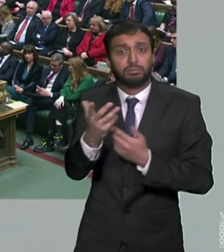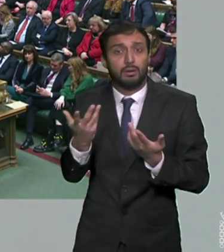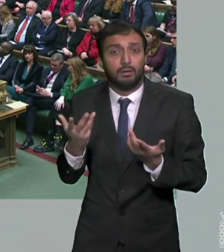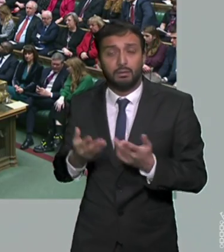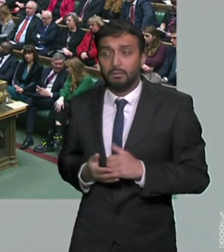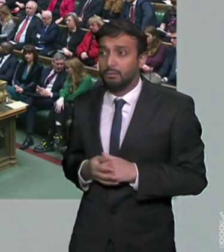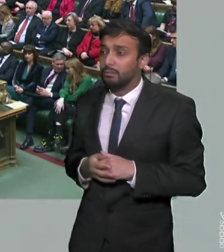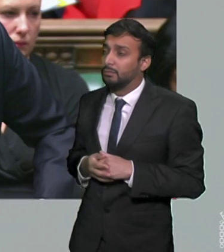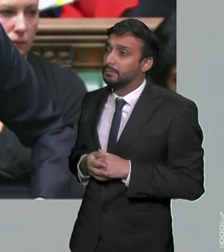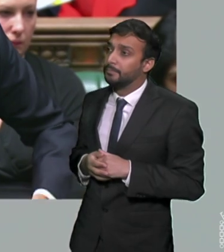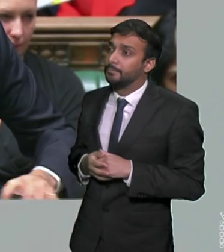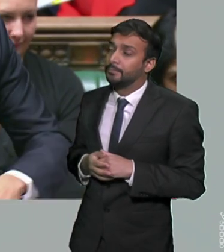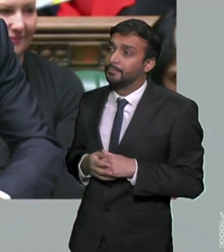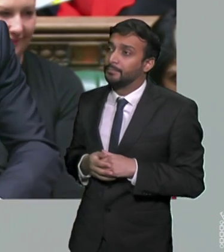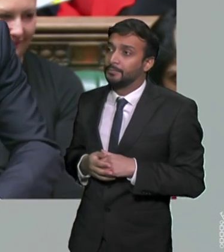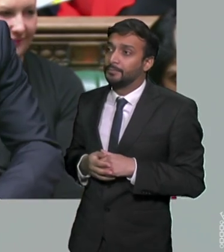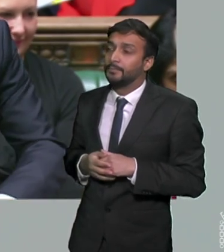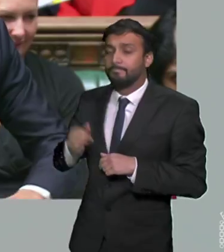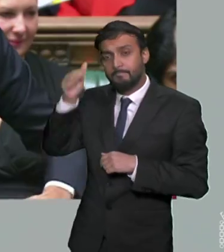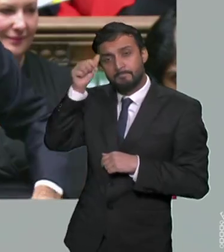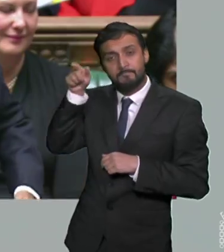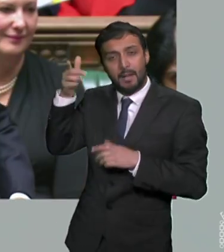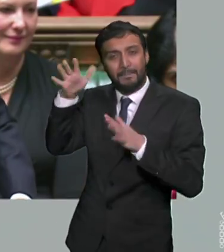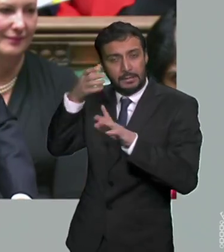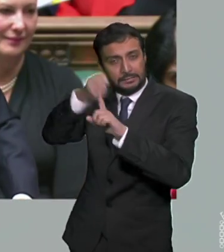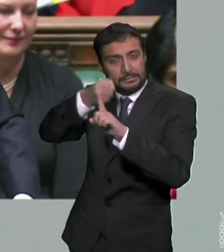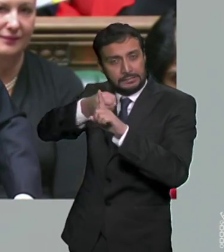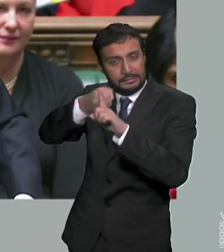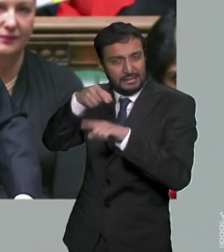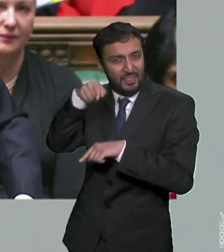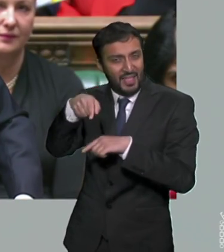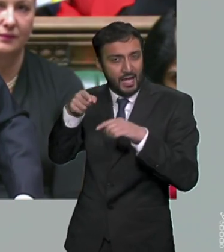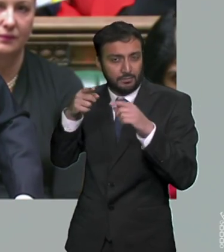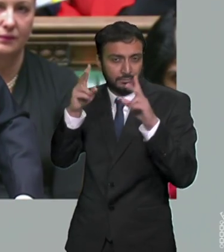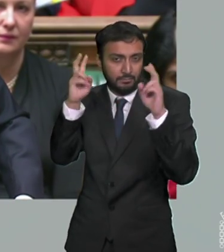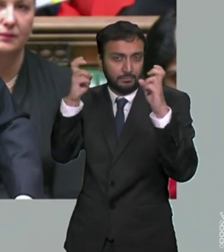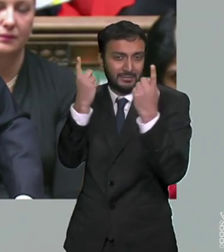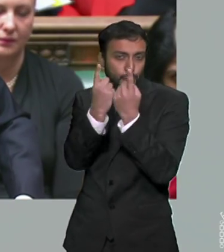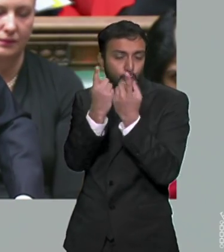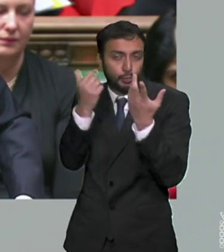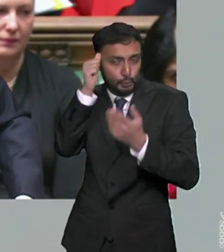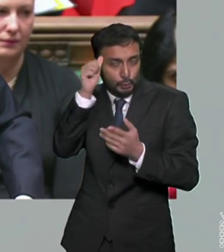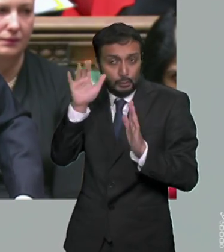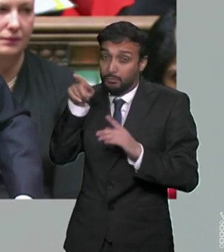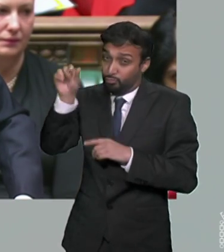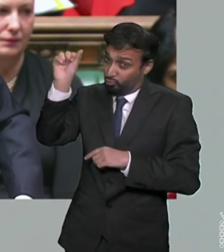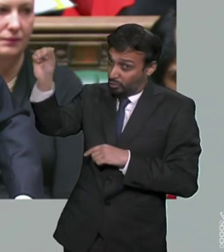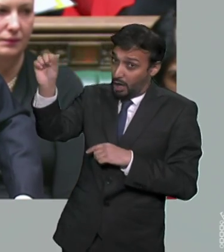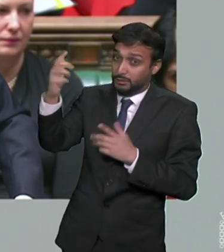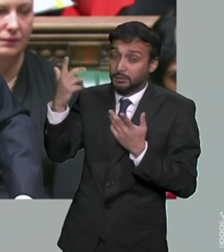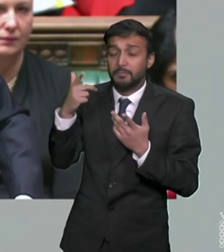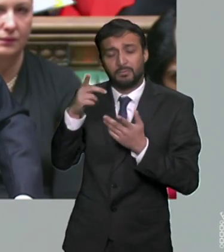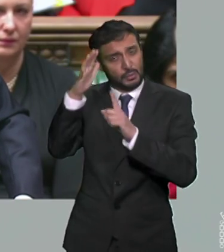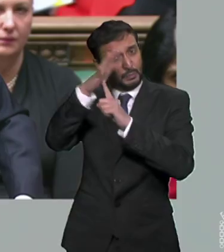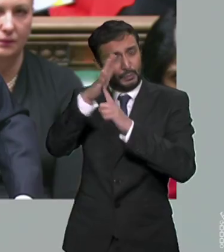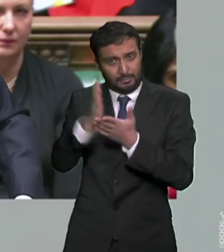I know this is an issue on which the honourable Gentleman has campaigned for some time, and he is right to highlight the importance of making sure that our children have access to food.